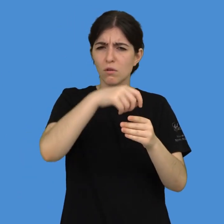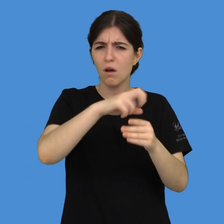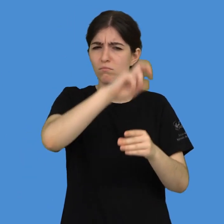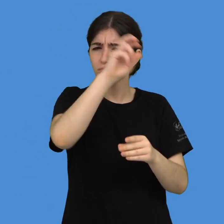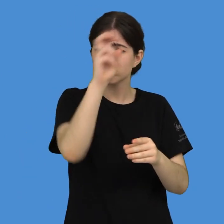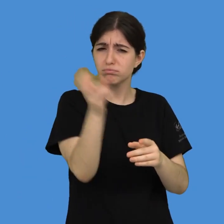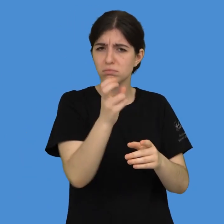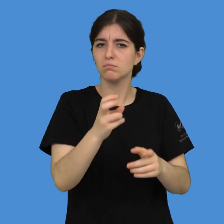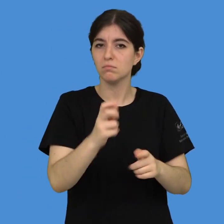etc